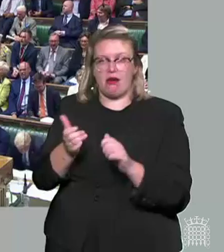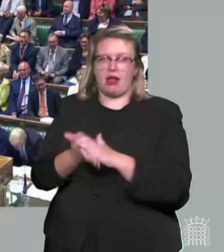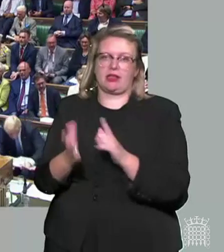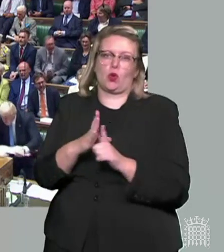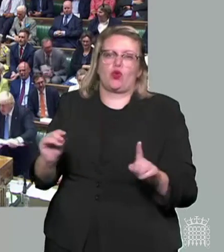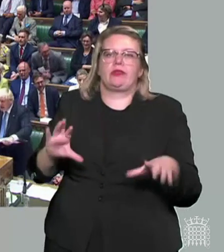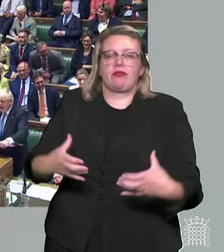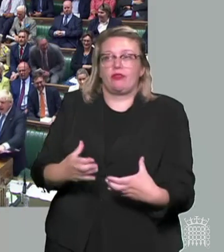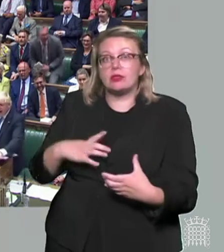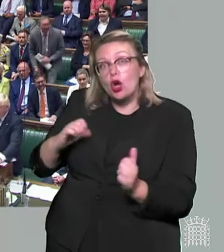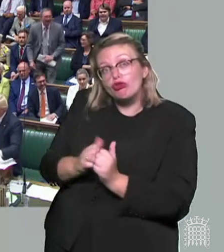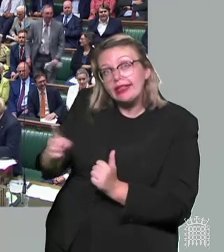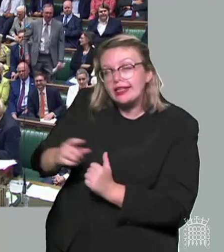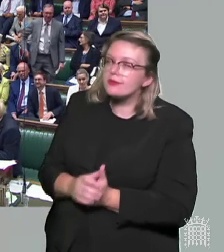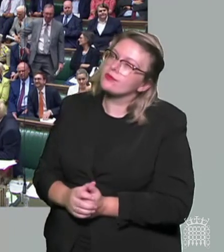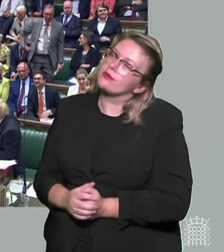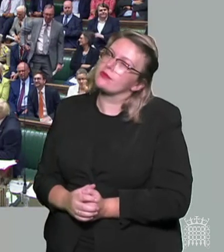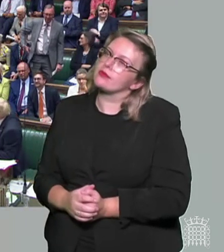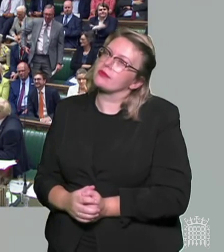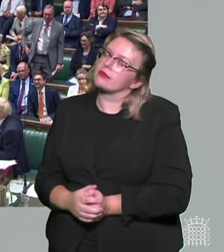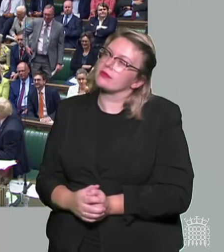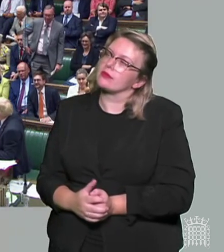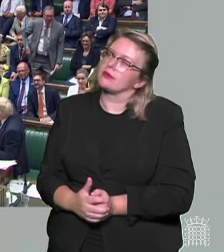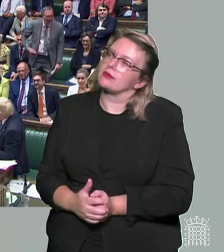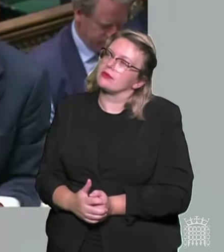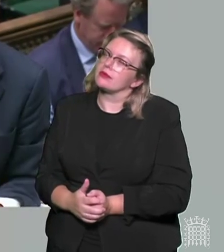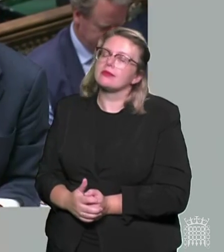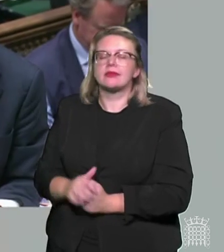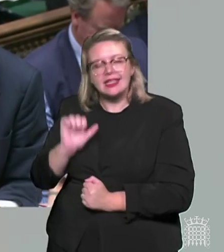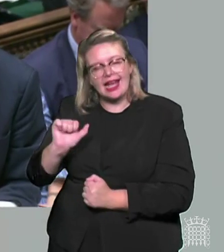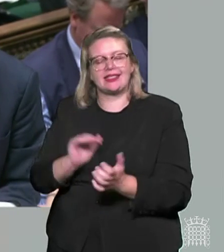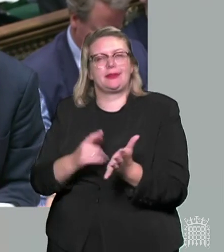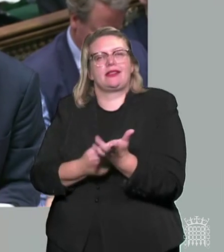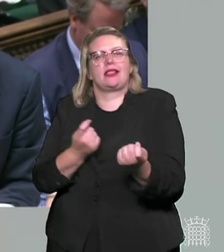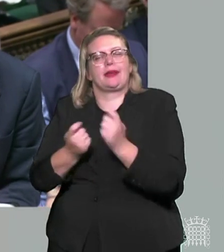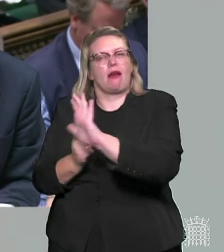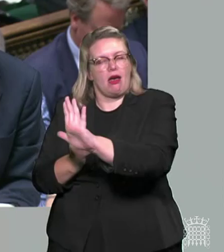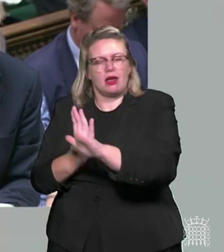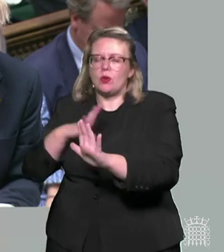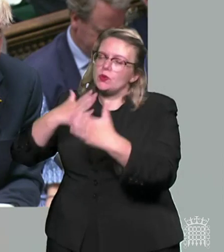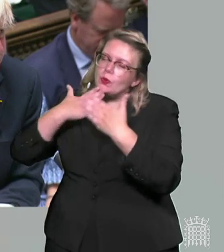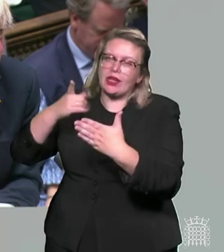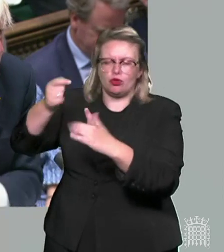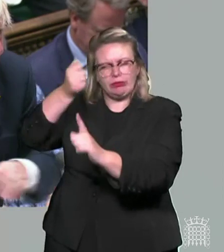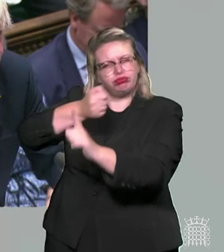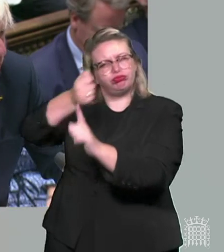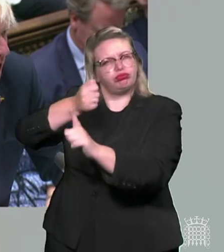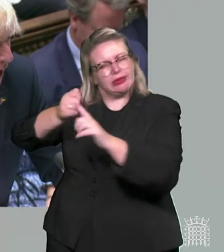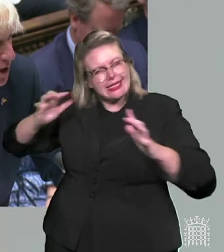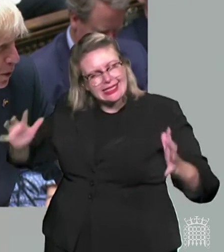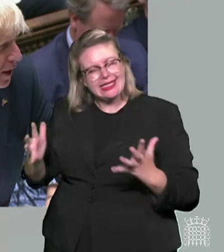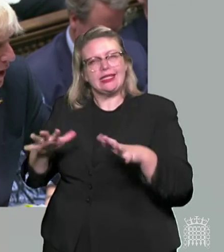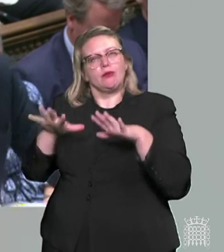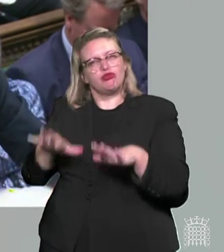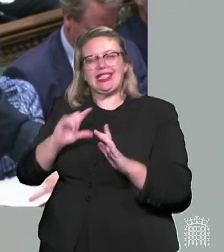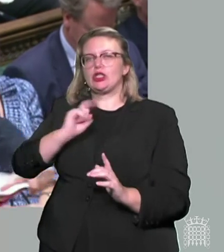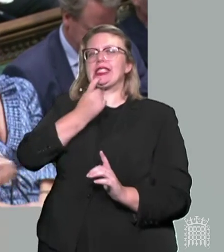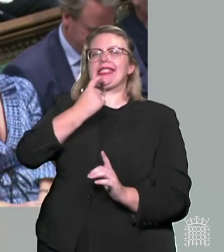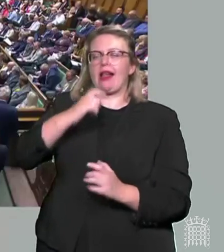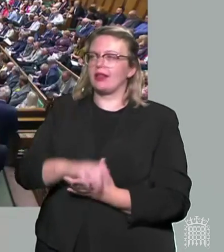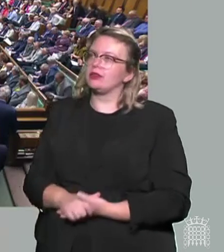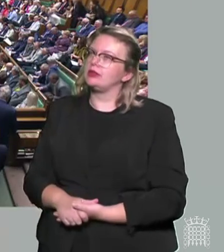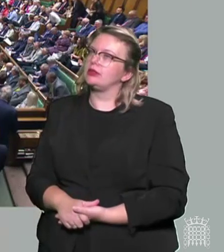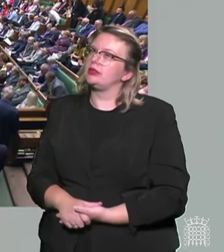Yes, and I thank my honourable Friend for everything she has done to champion UK steel, a vital national industry.